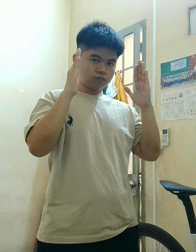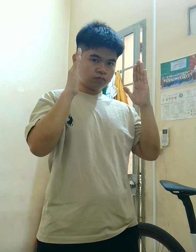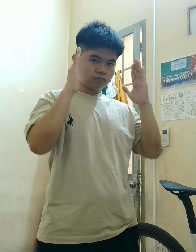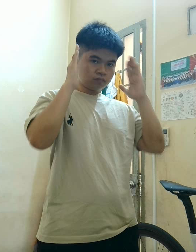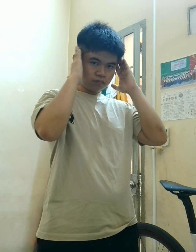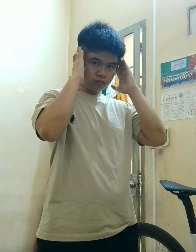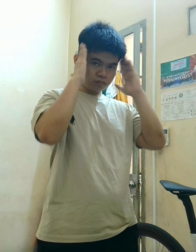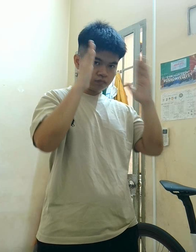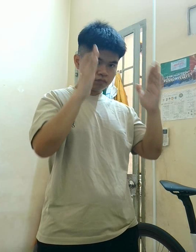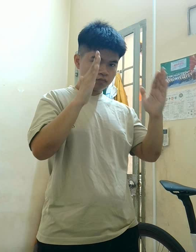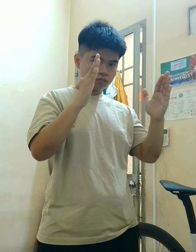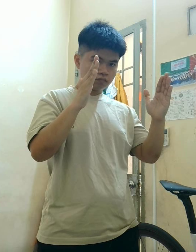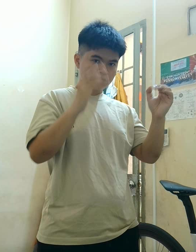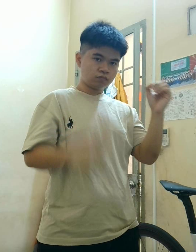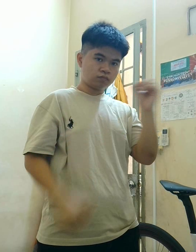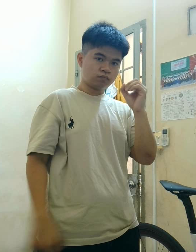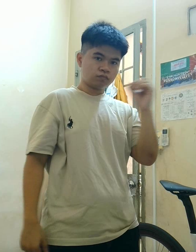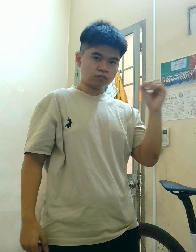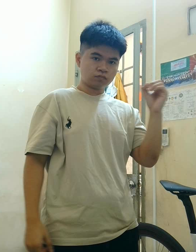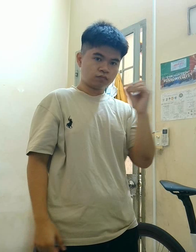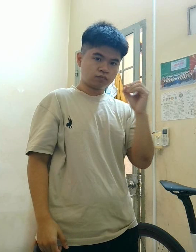khong quan tam